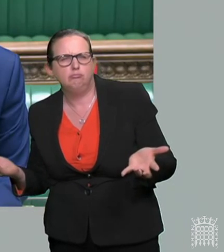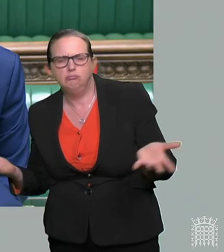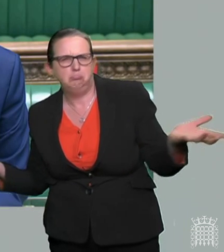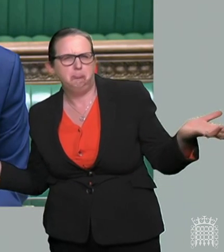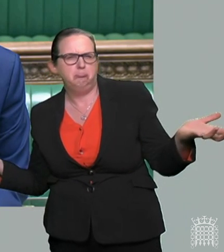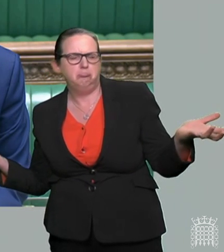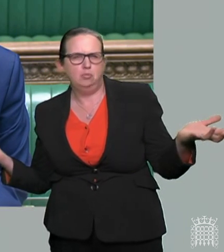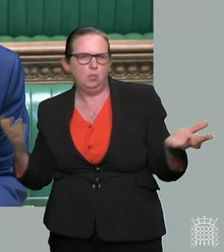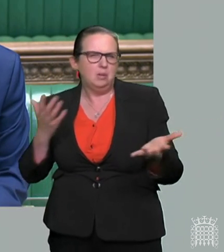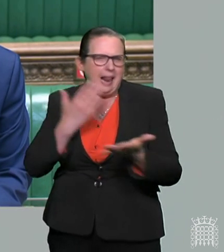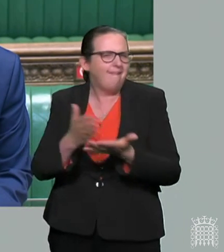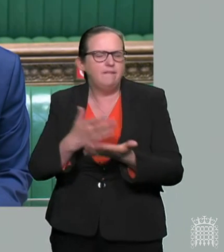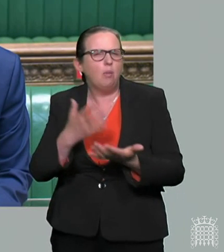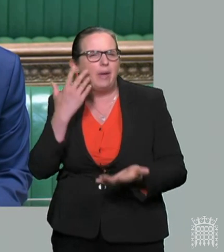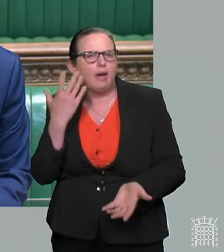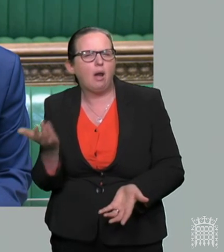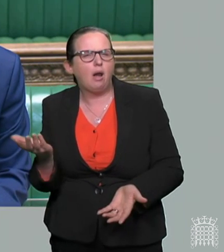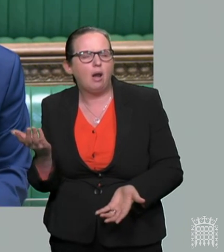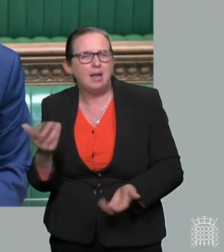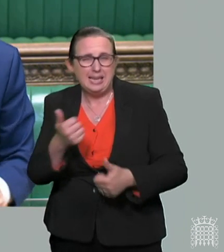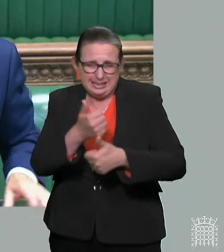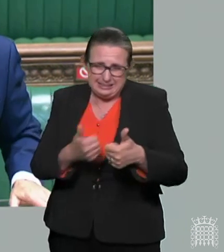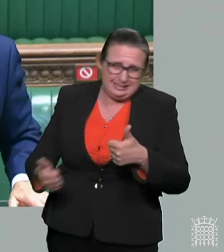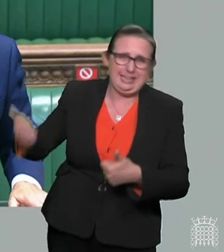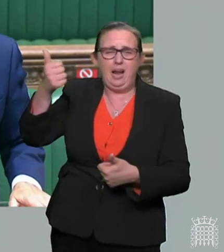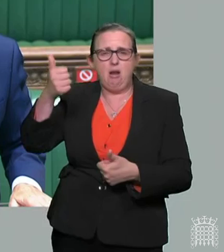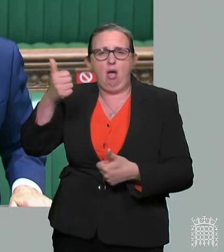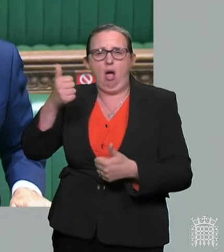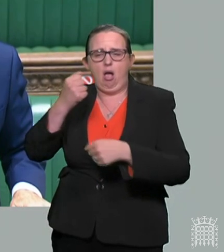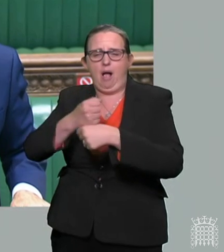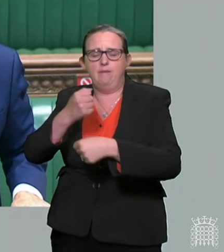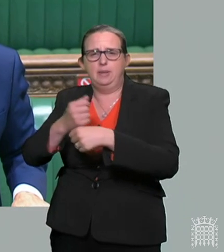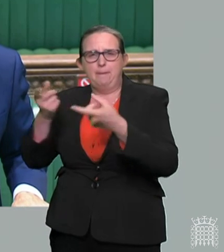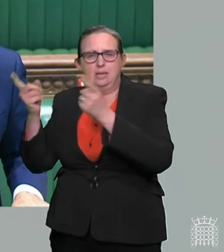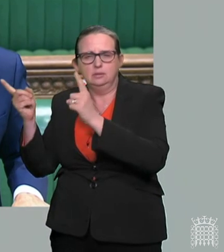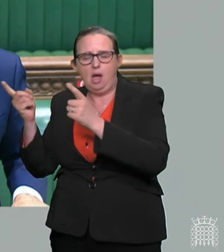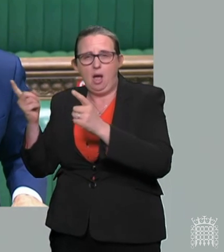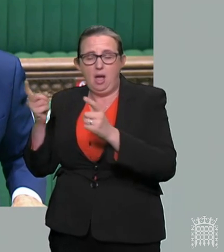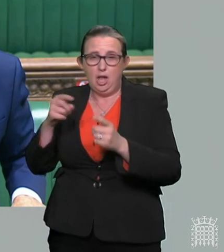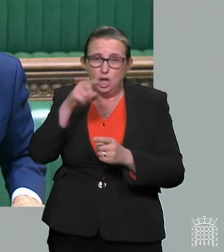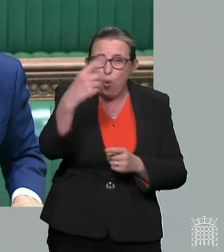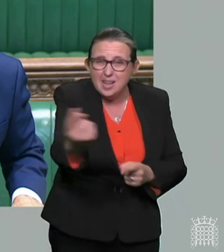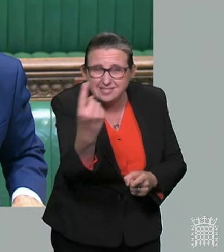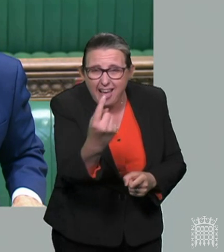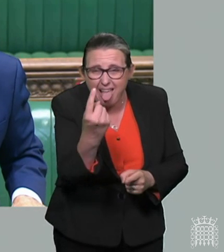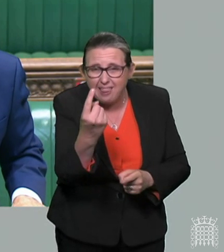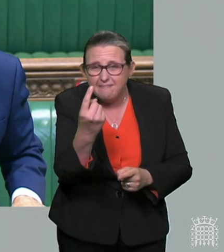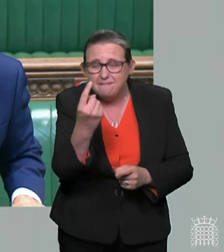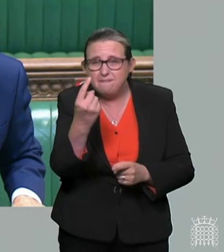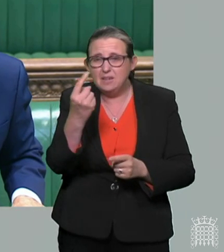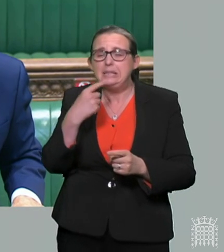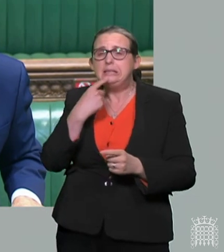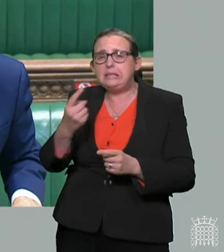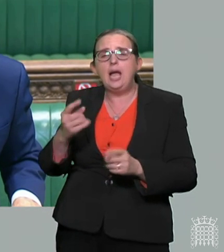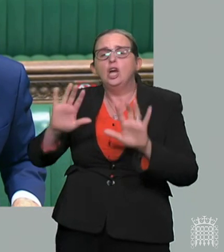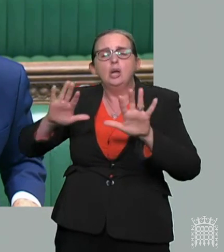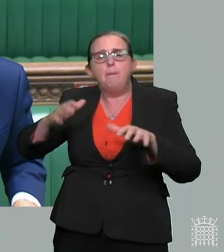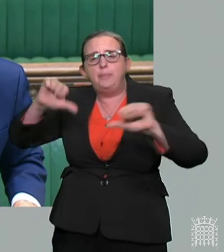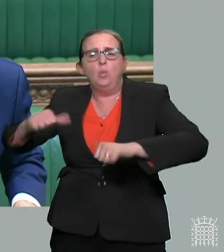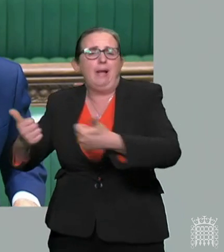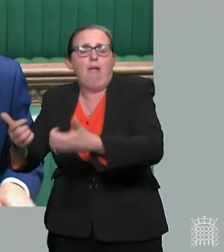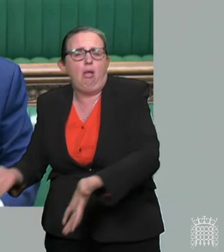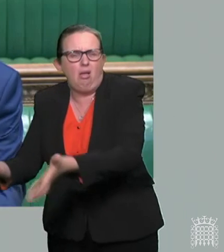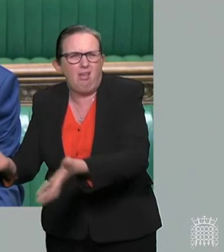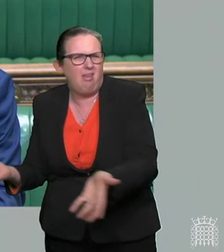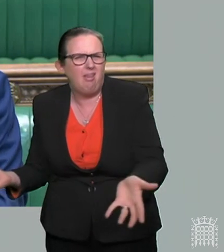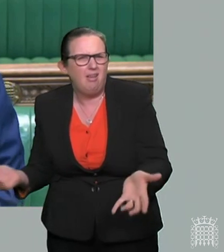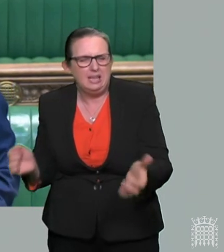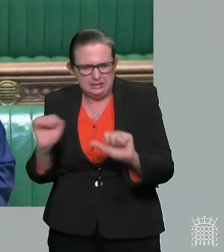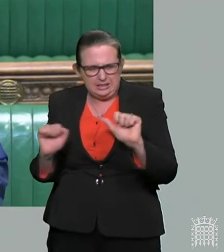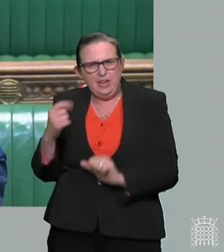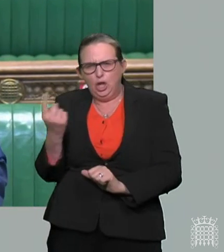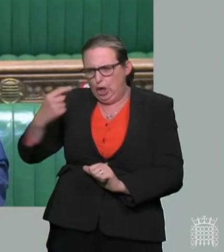When senior Government Ministers and Conservative MPs defend the booing of an anti-racist message, who do they think they are defending, Prime Minister?